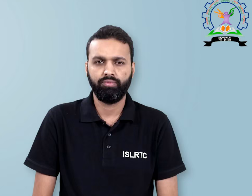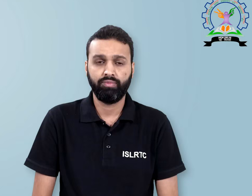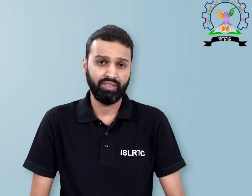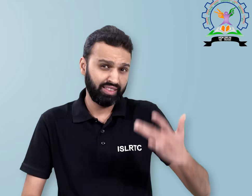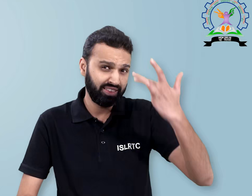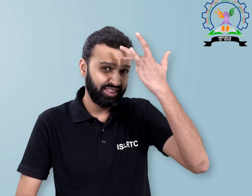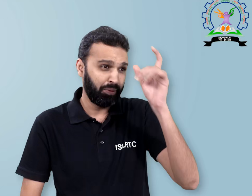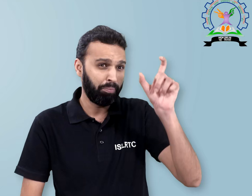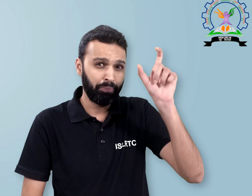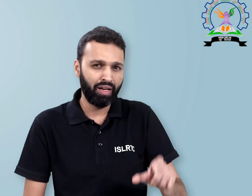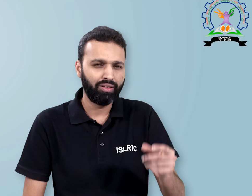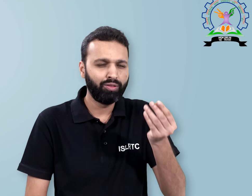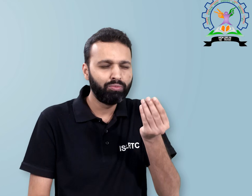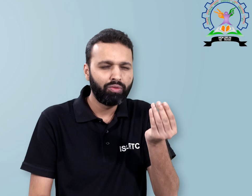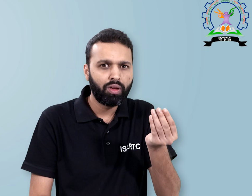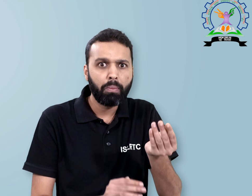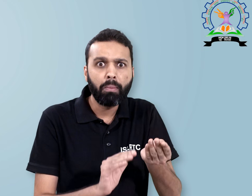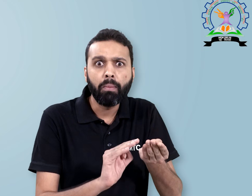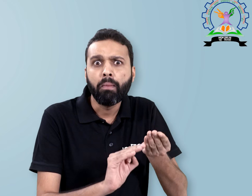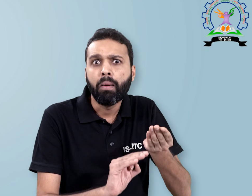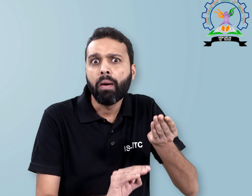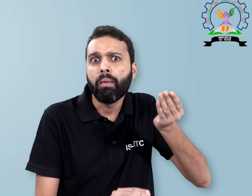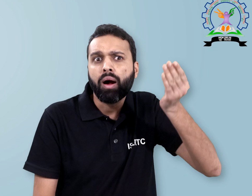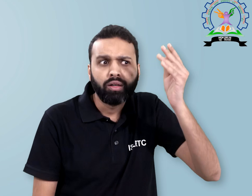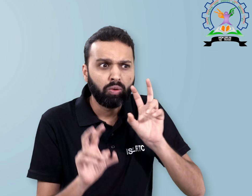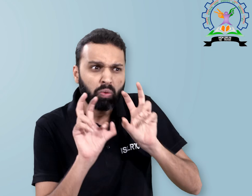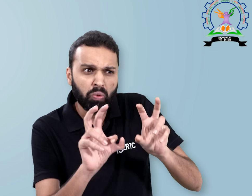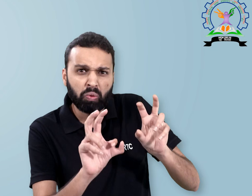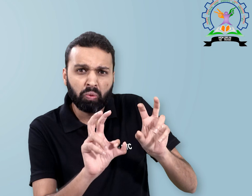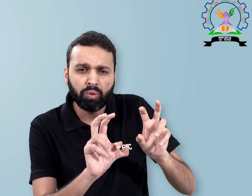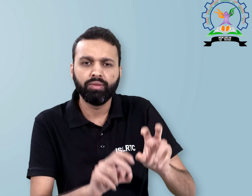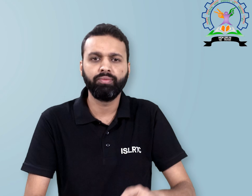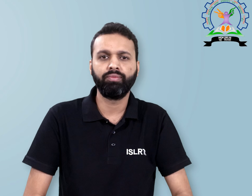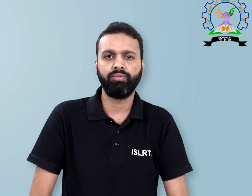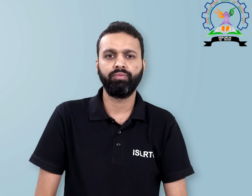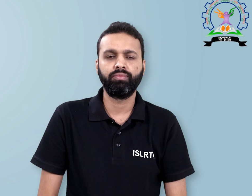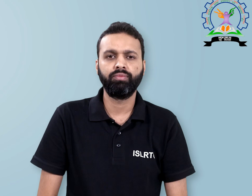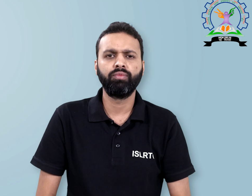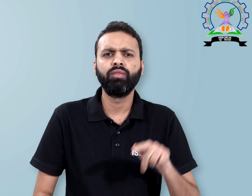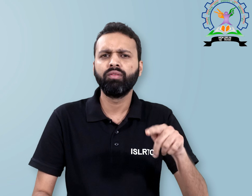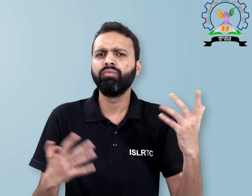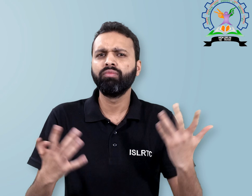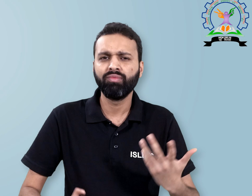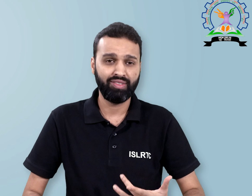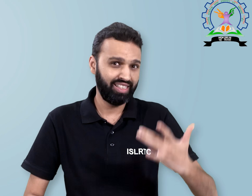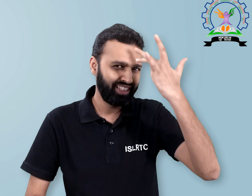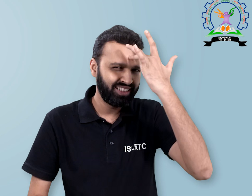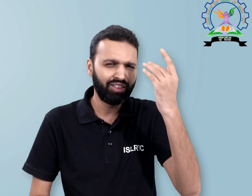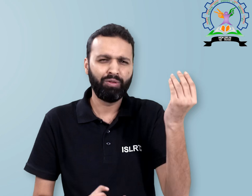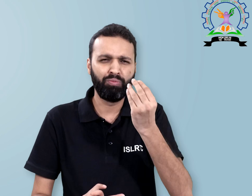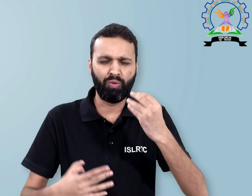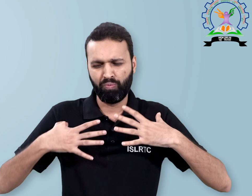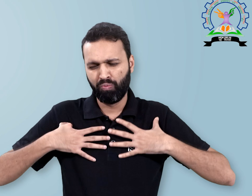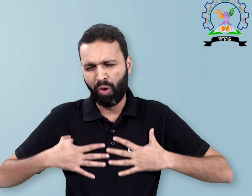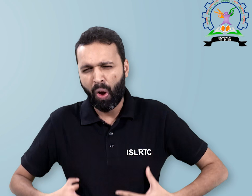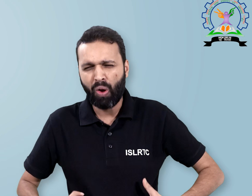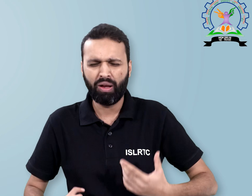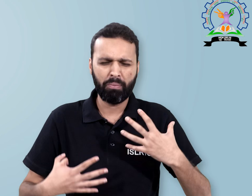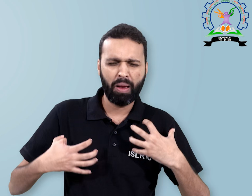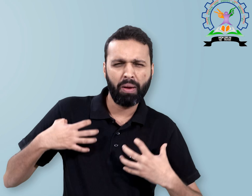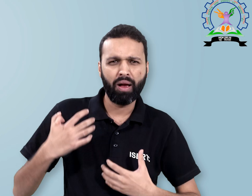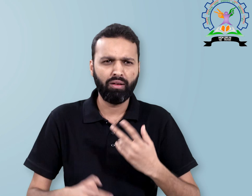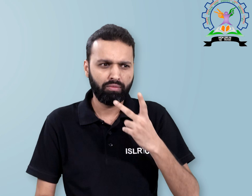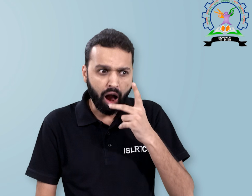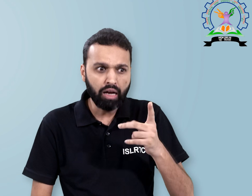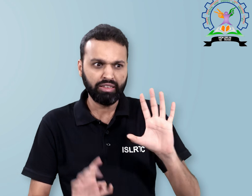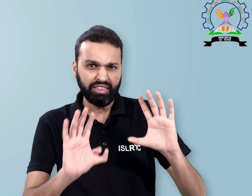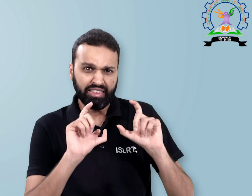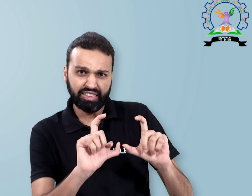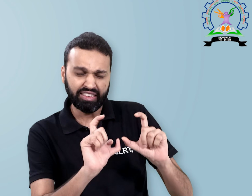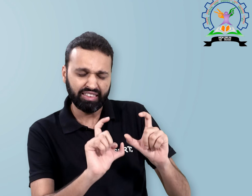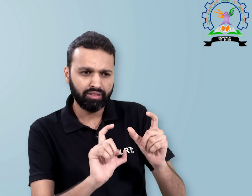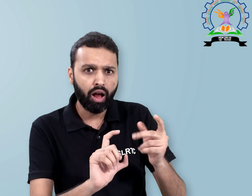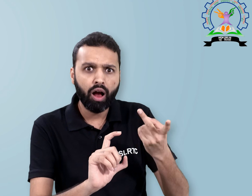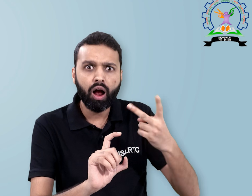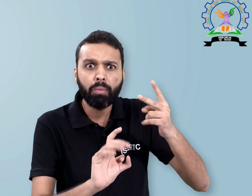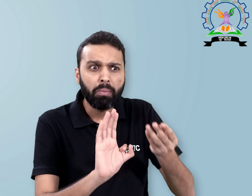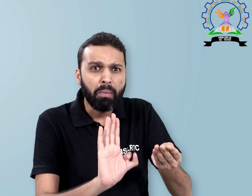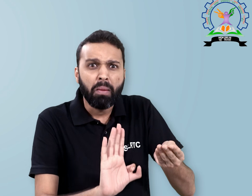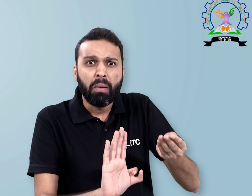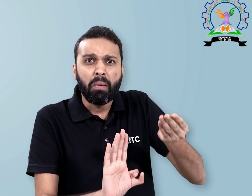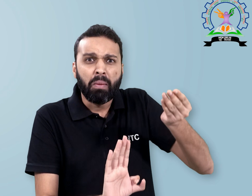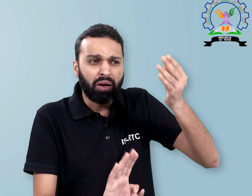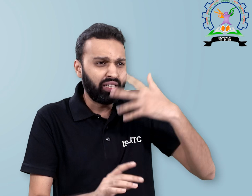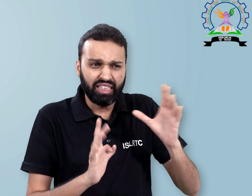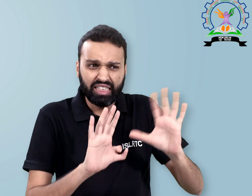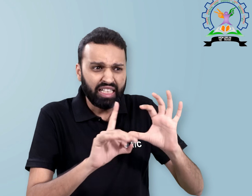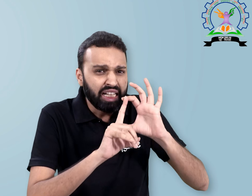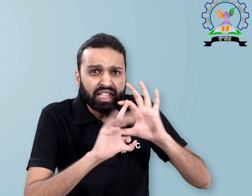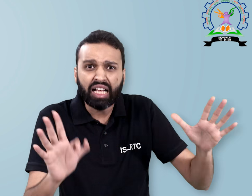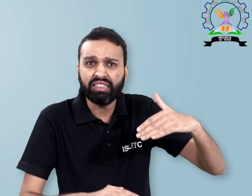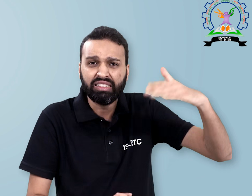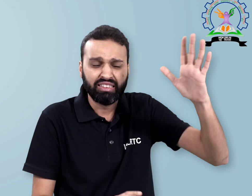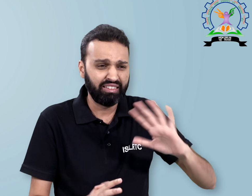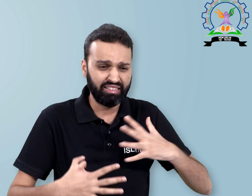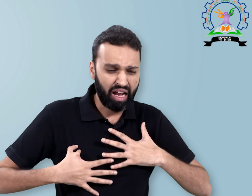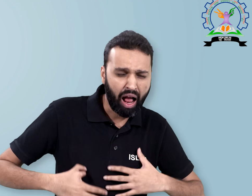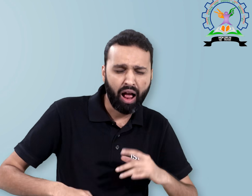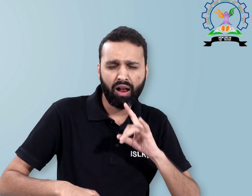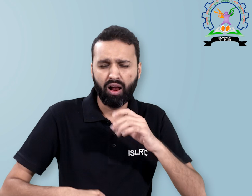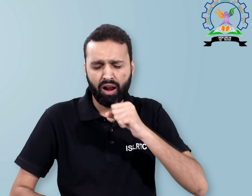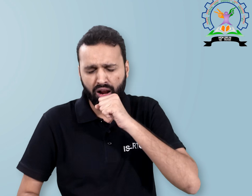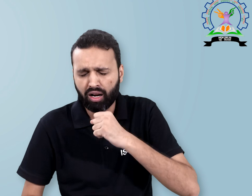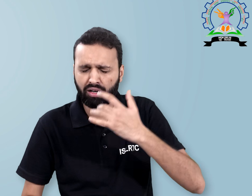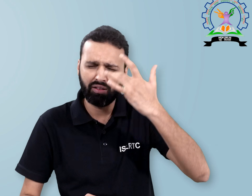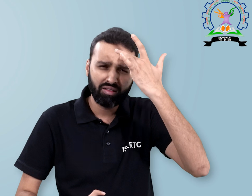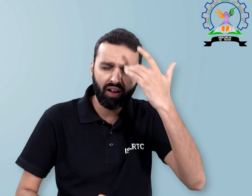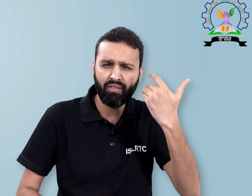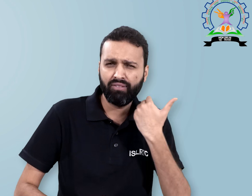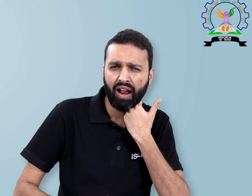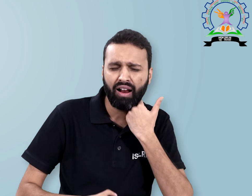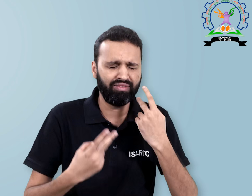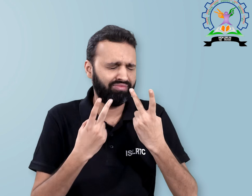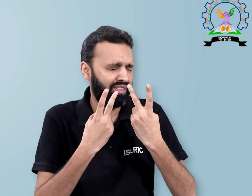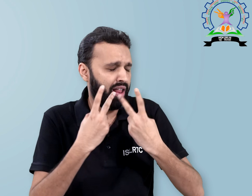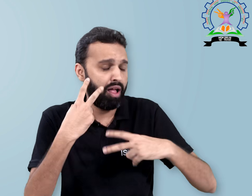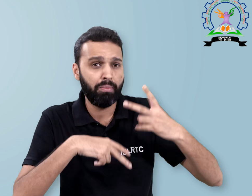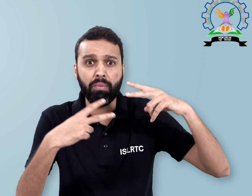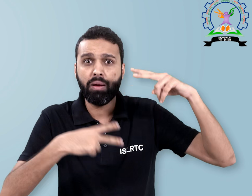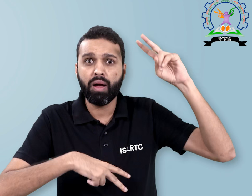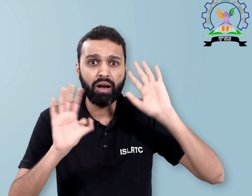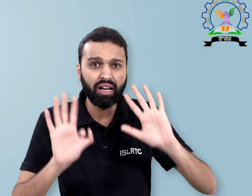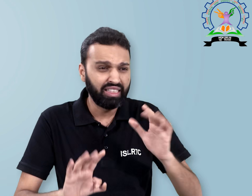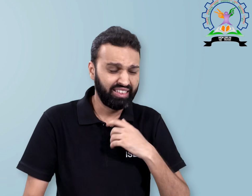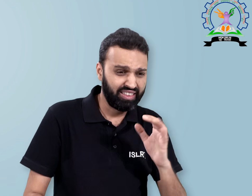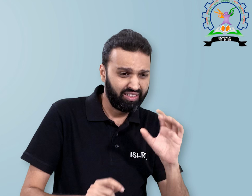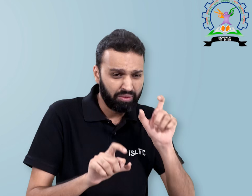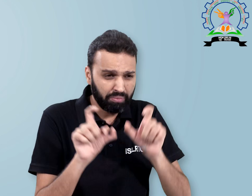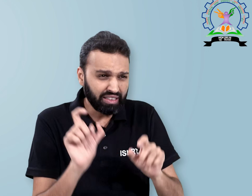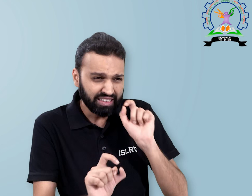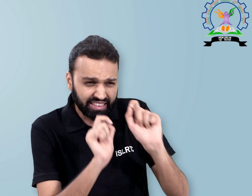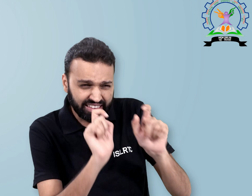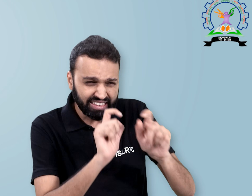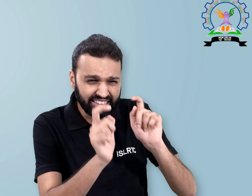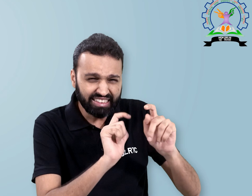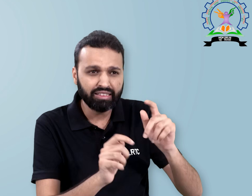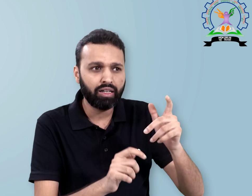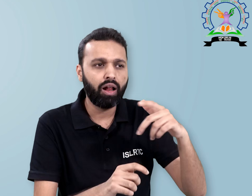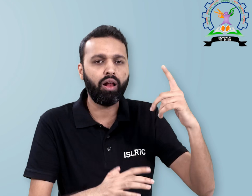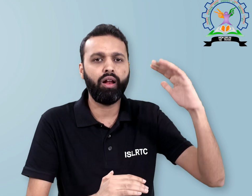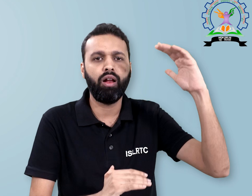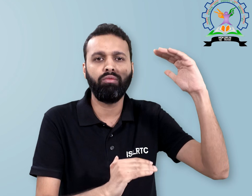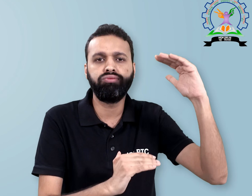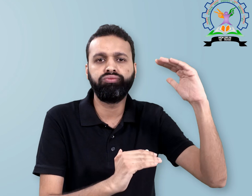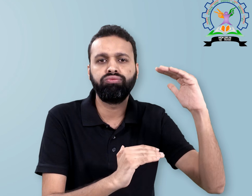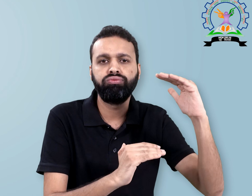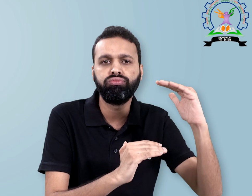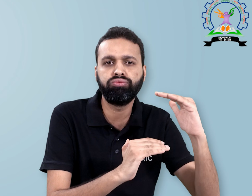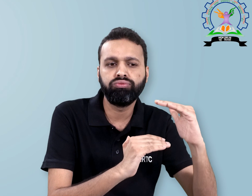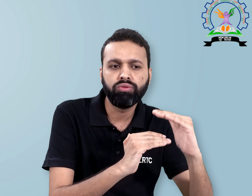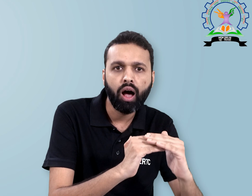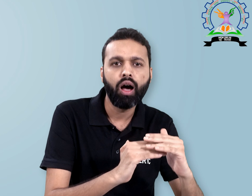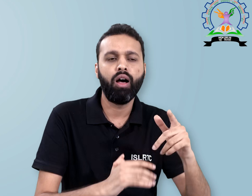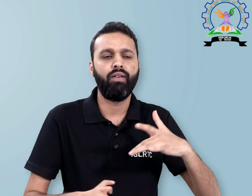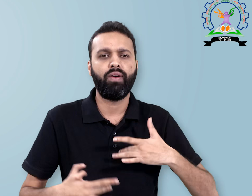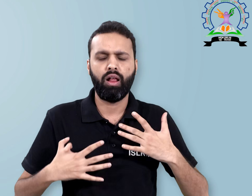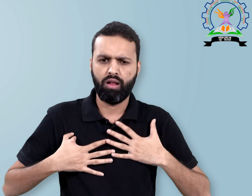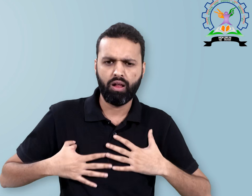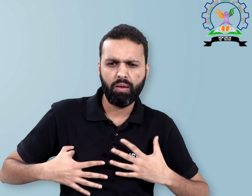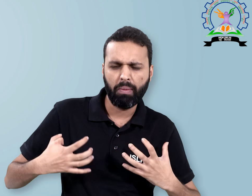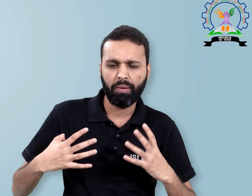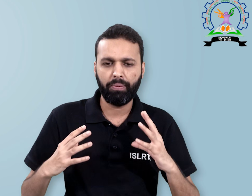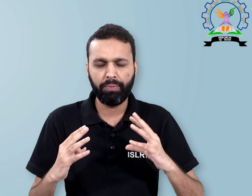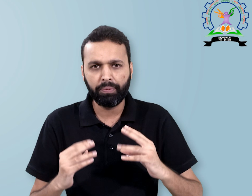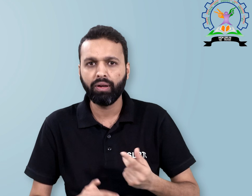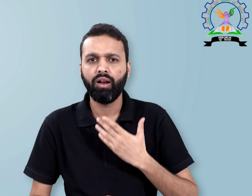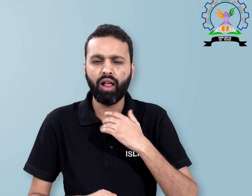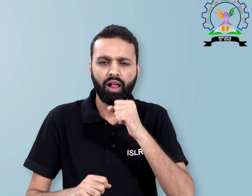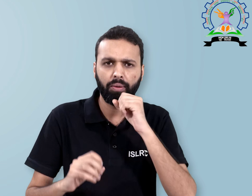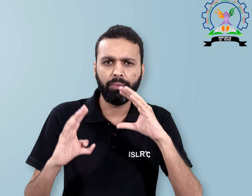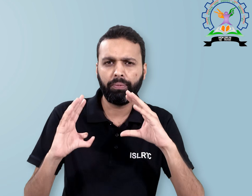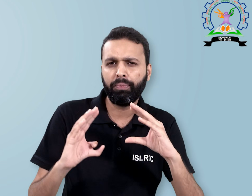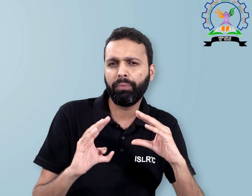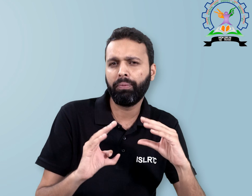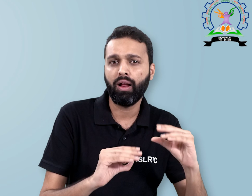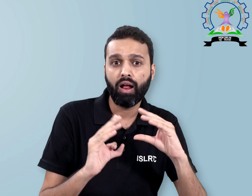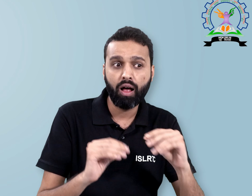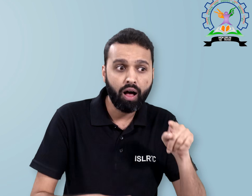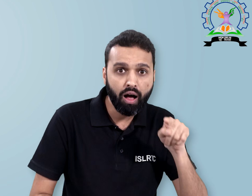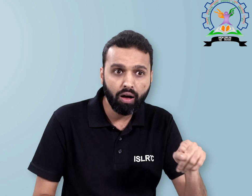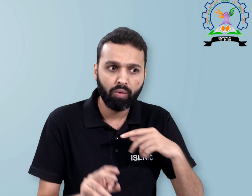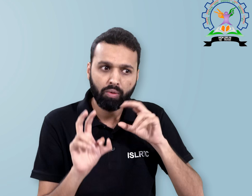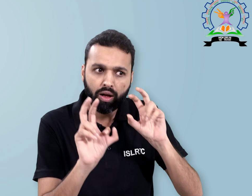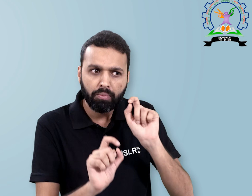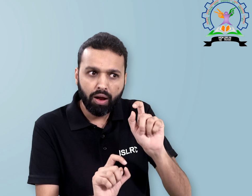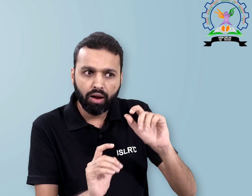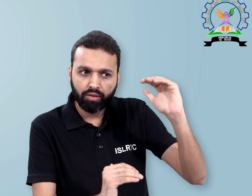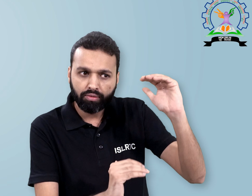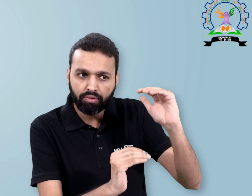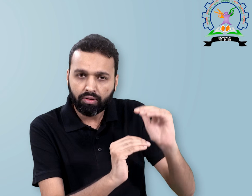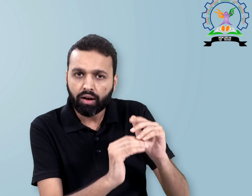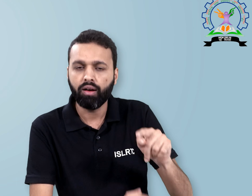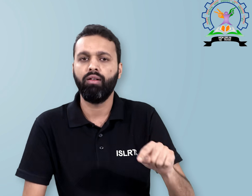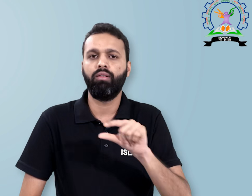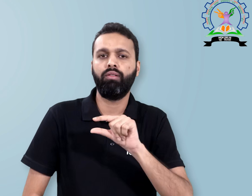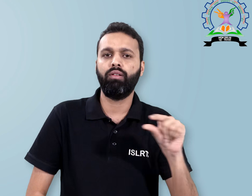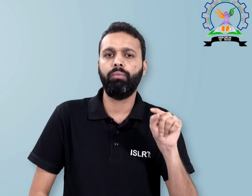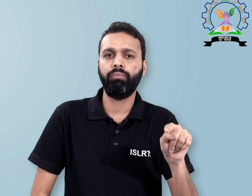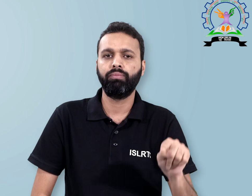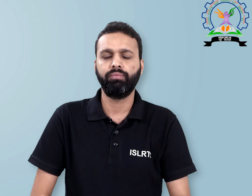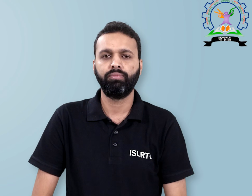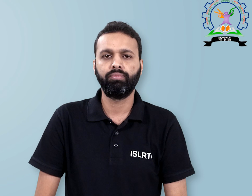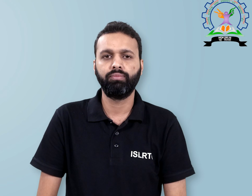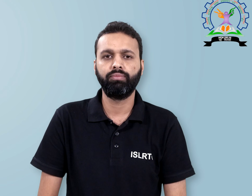Monitor Symptoms In medical terms, monitoring is the process of observing a patient's condition or disease over time.